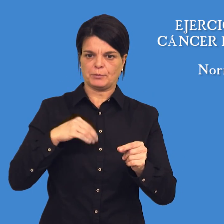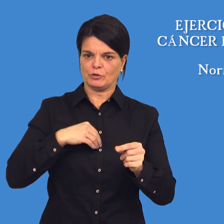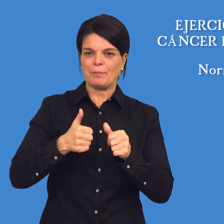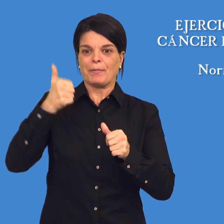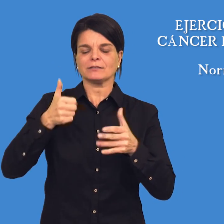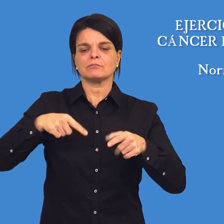más cantidad